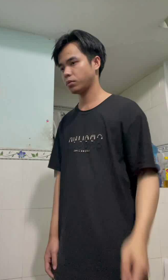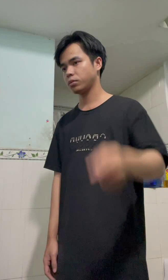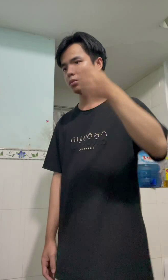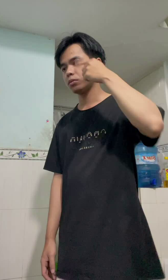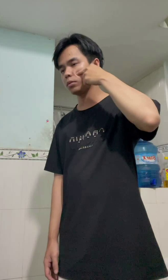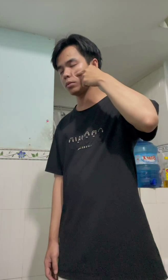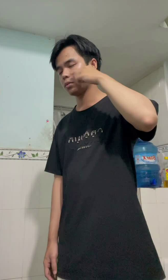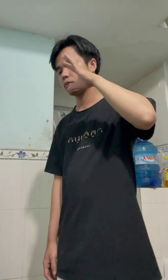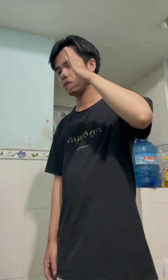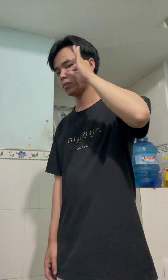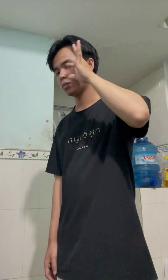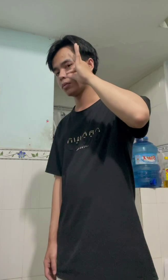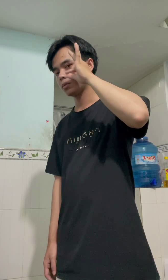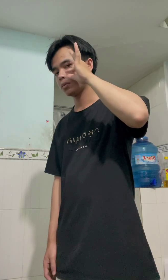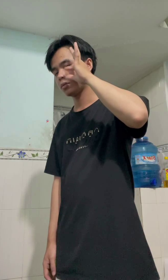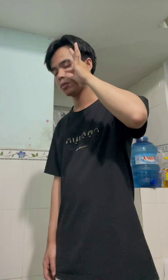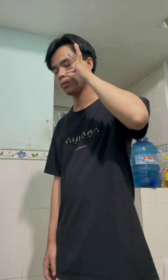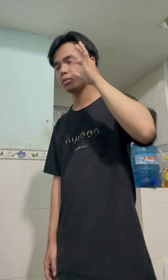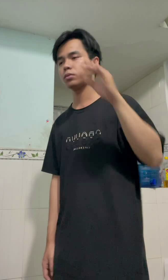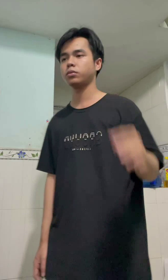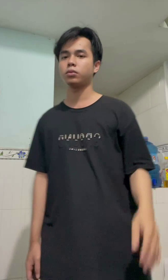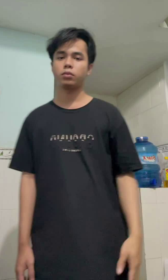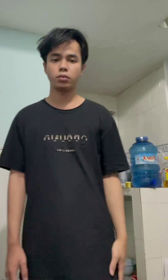lam quen